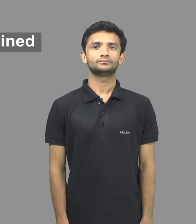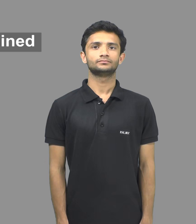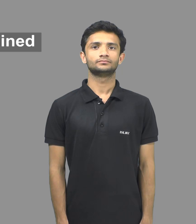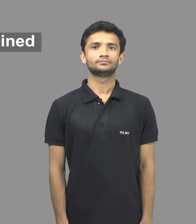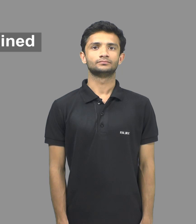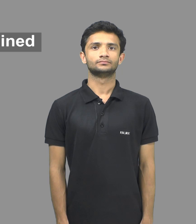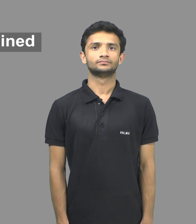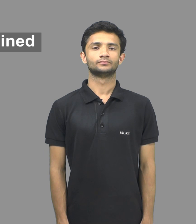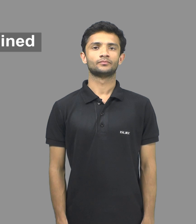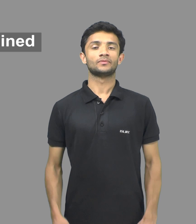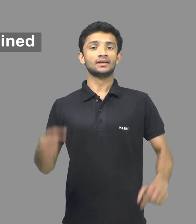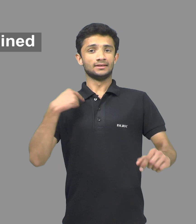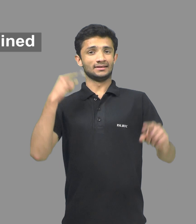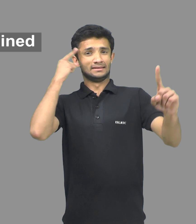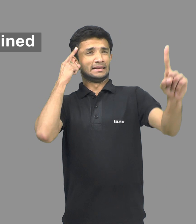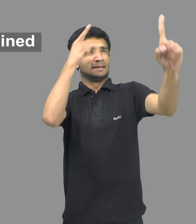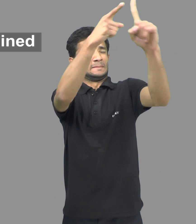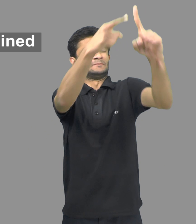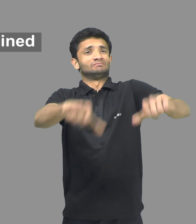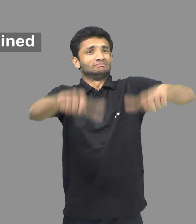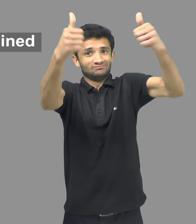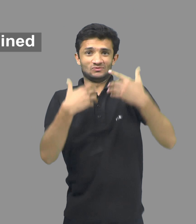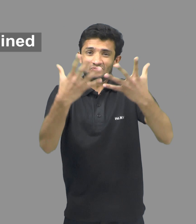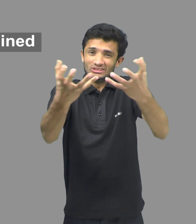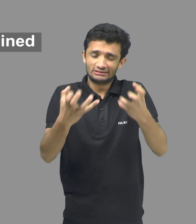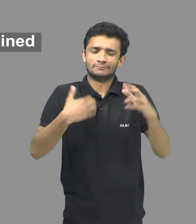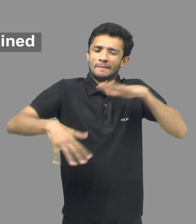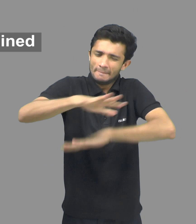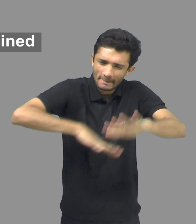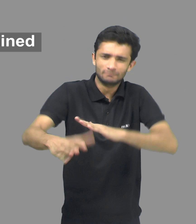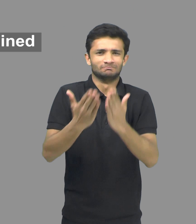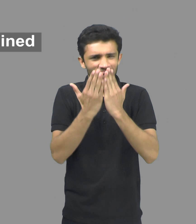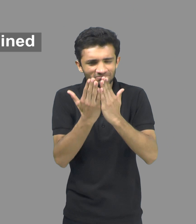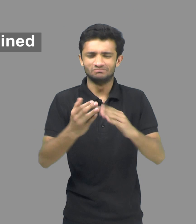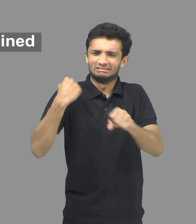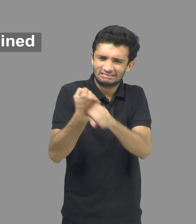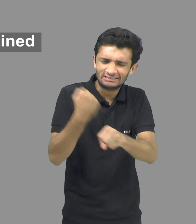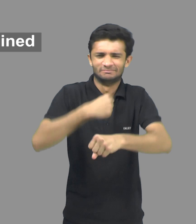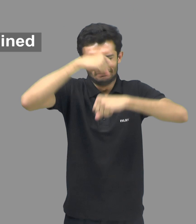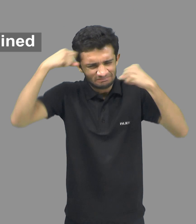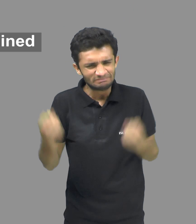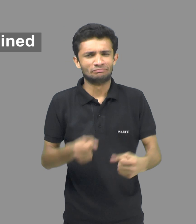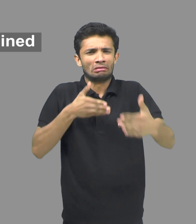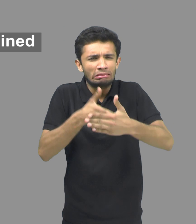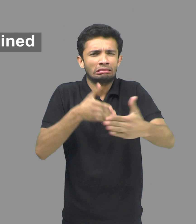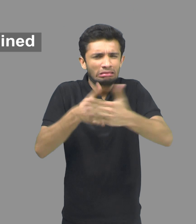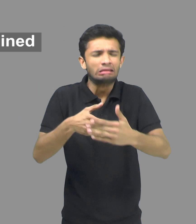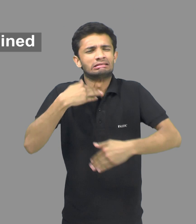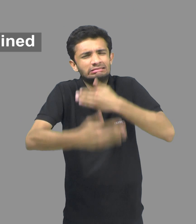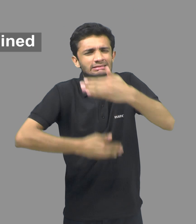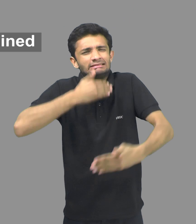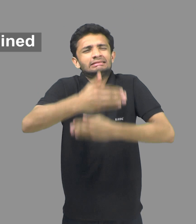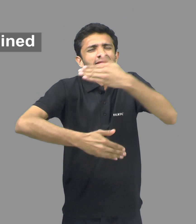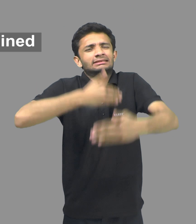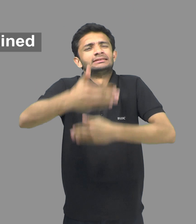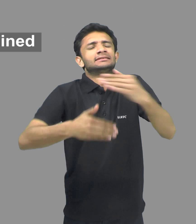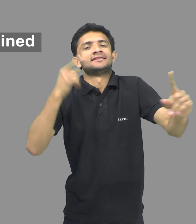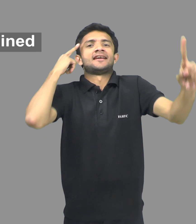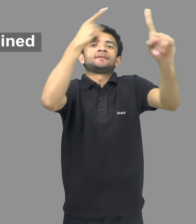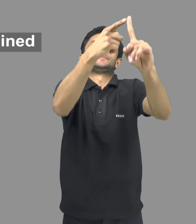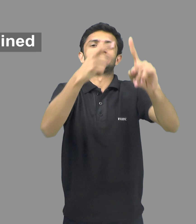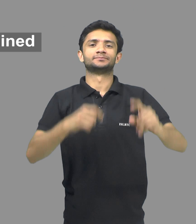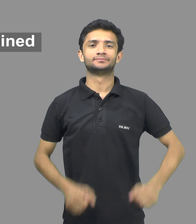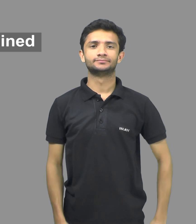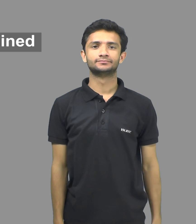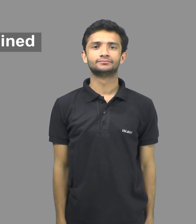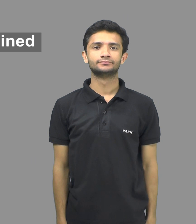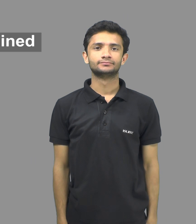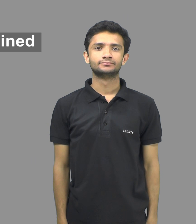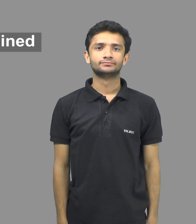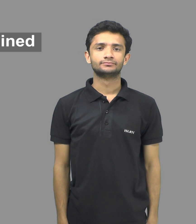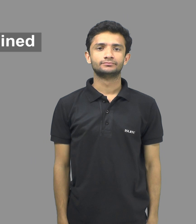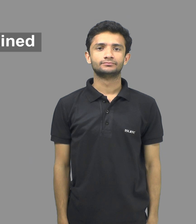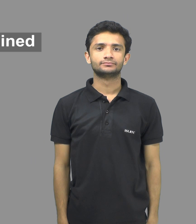Determined